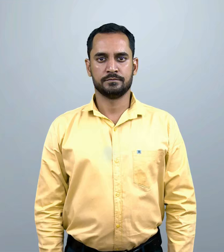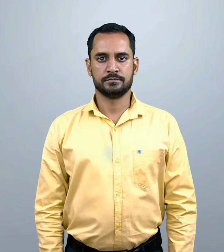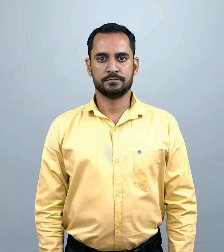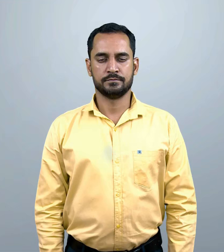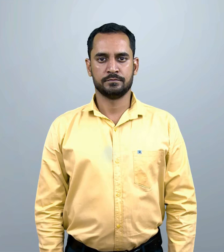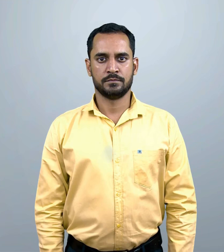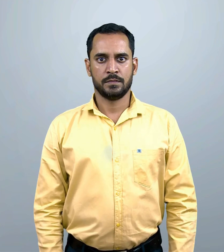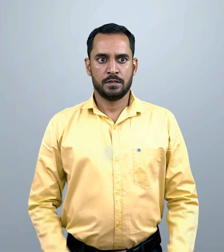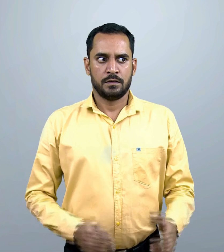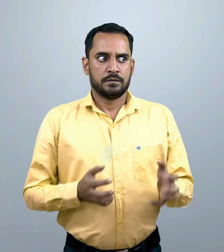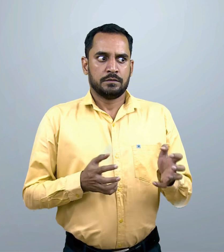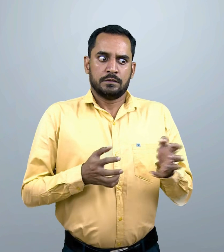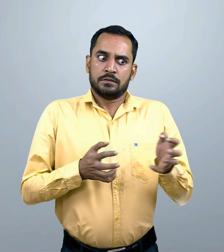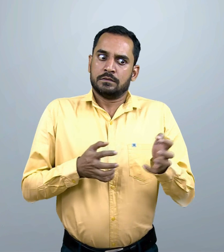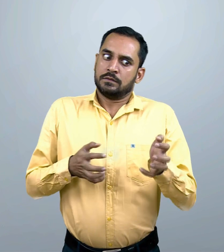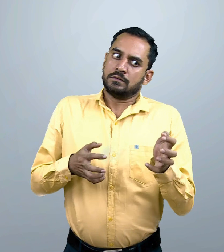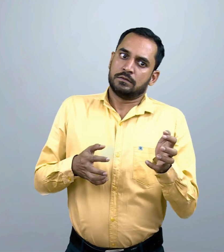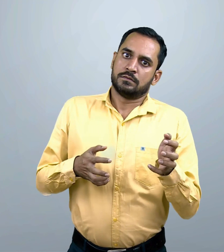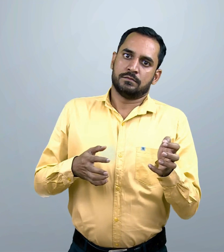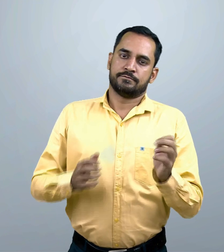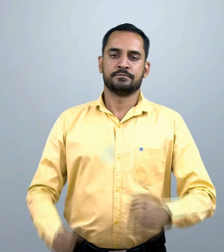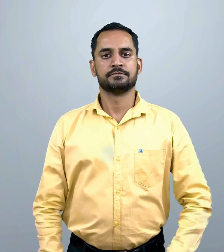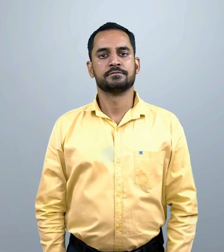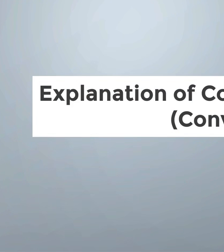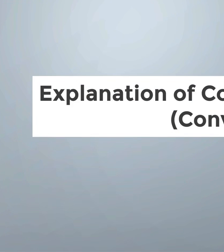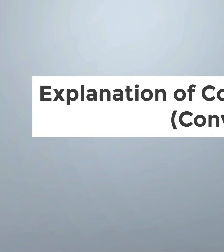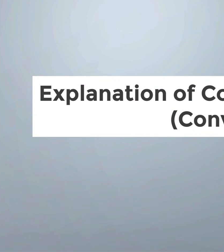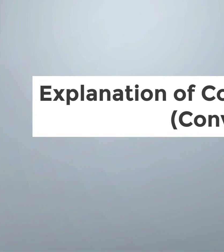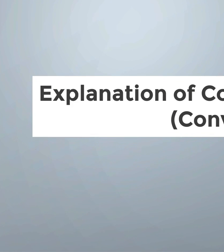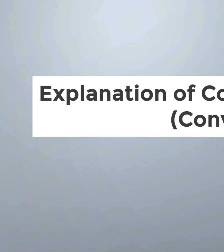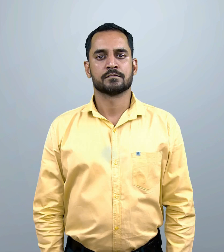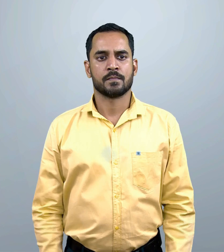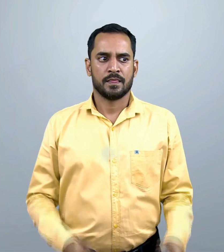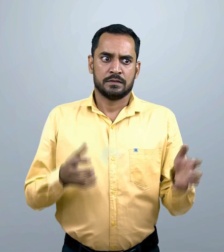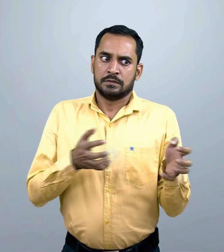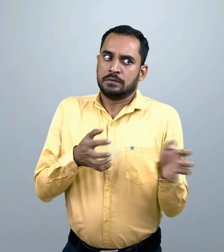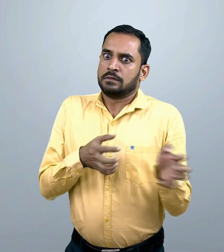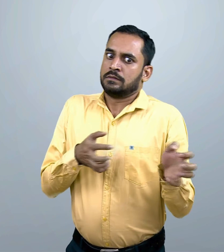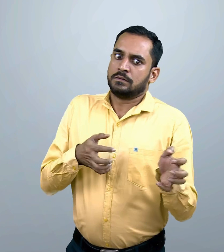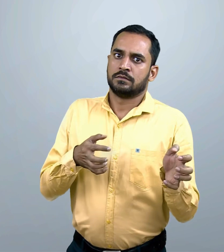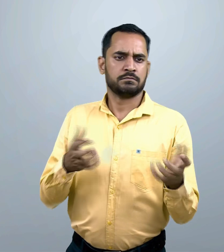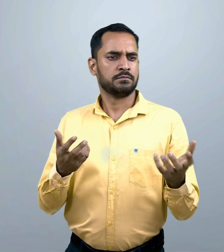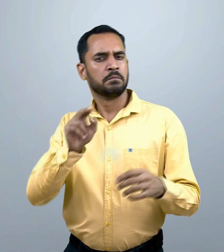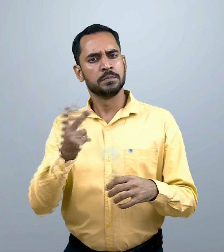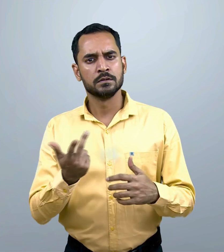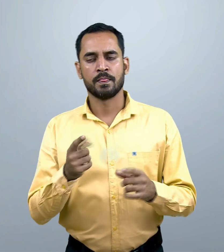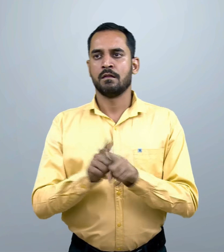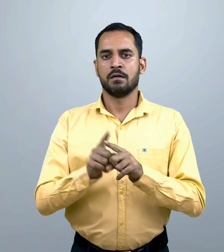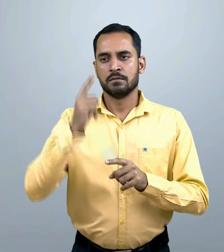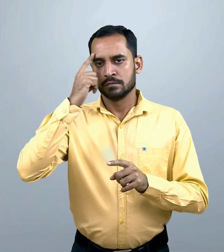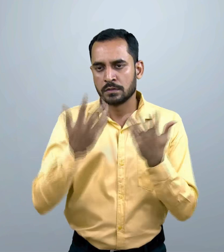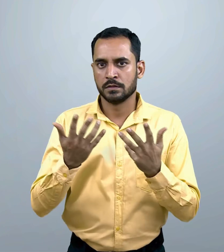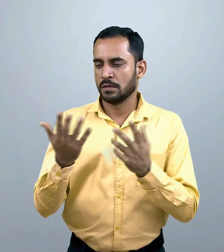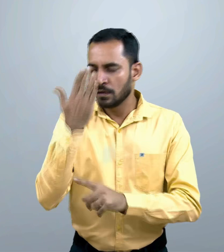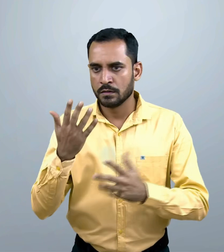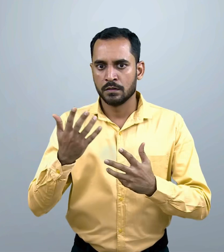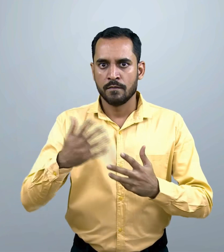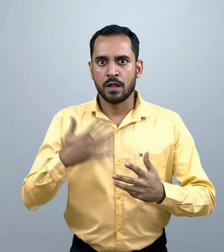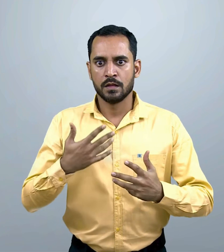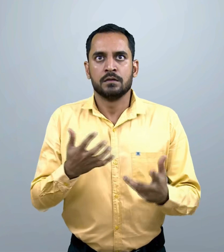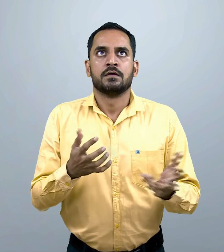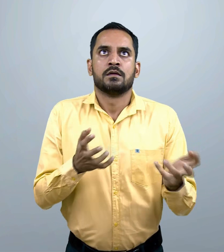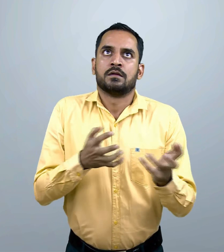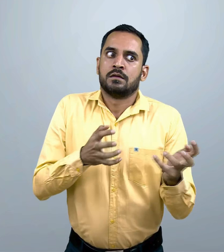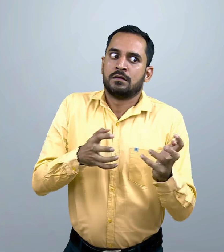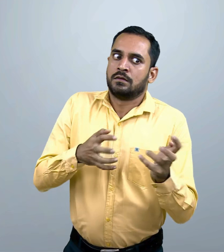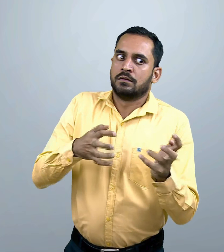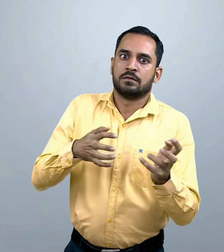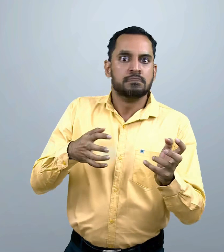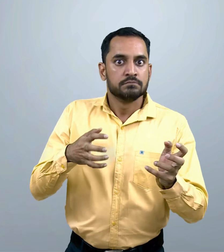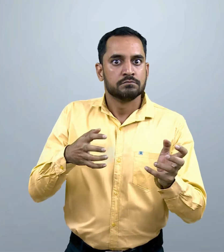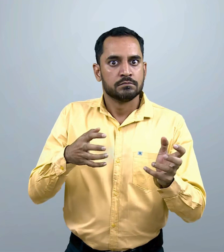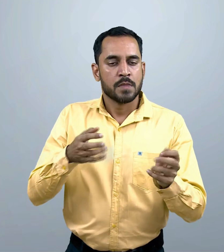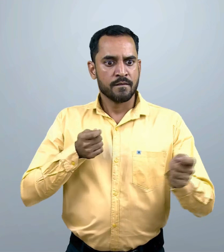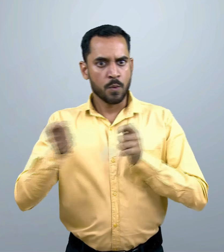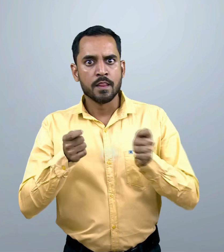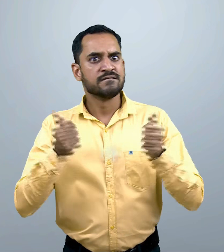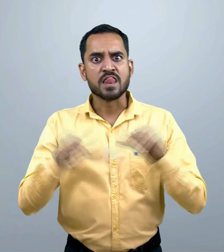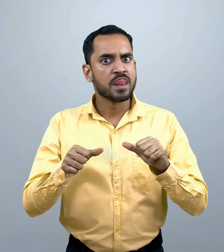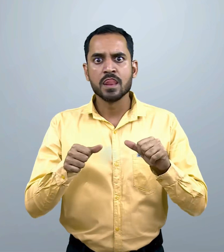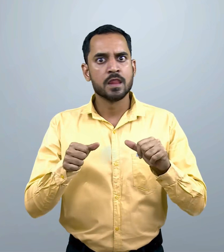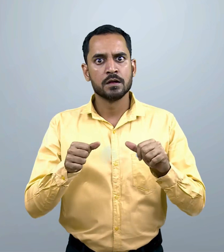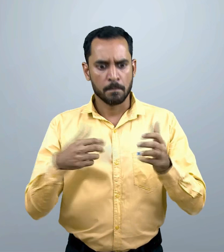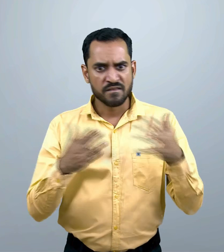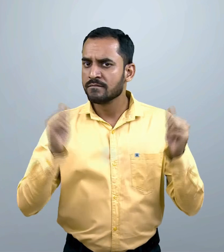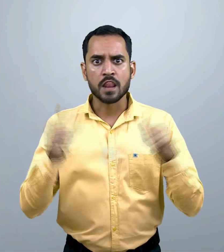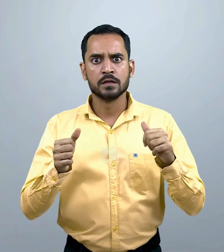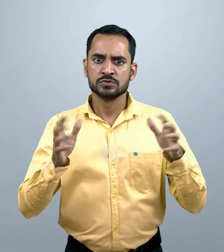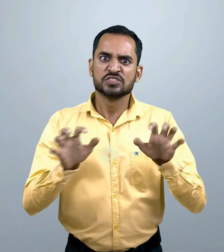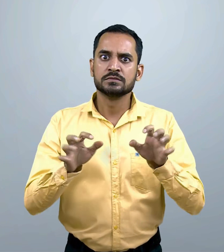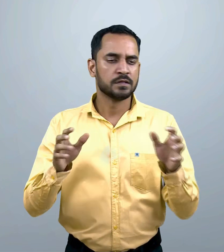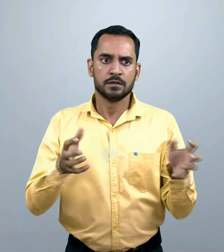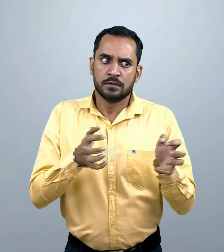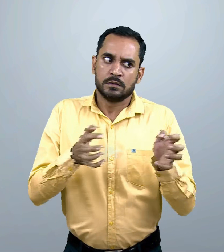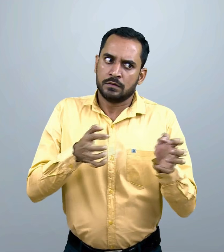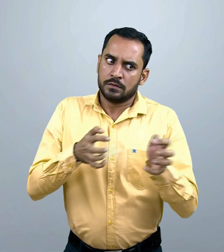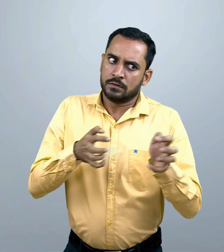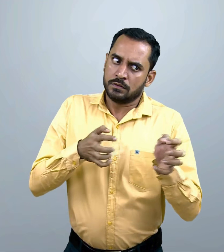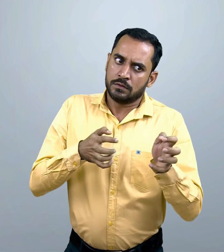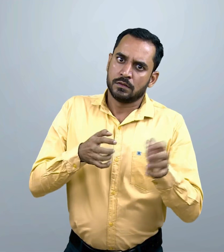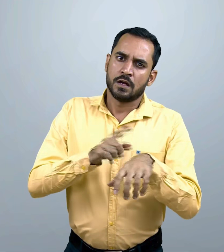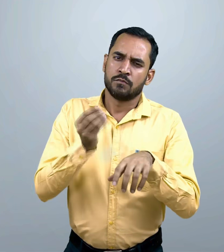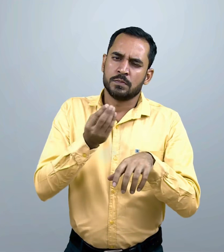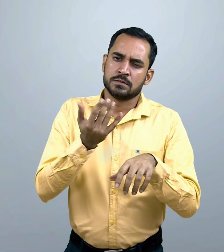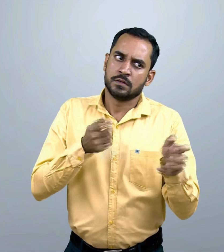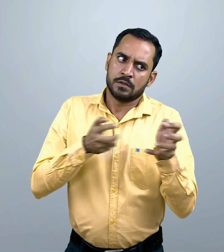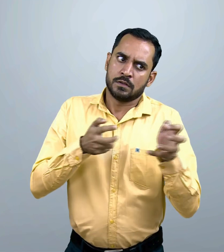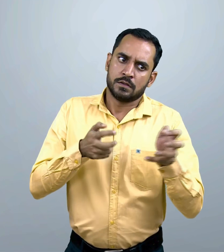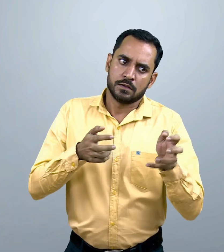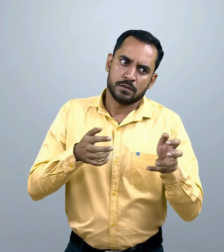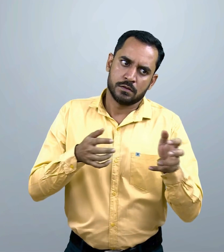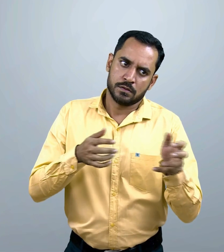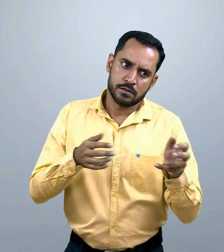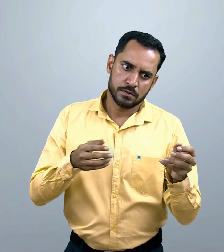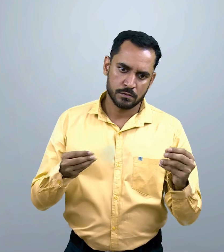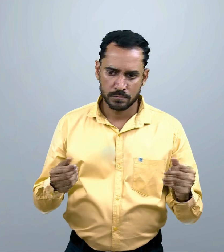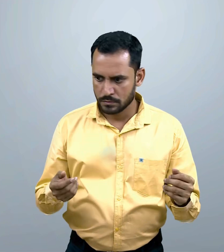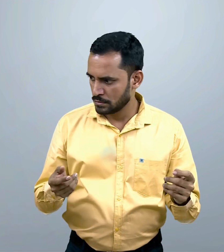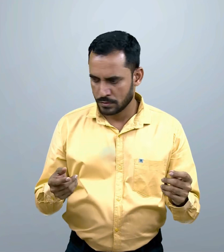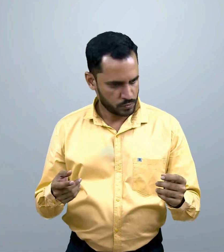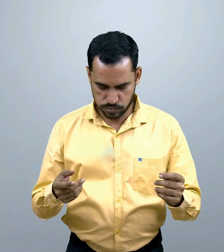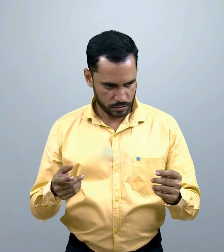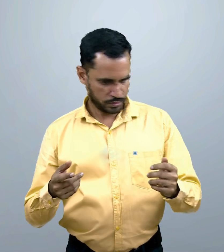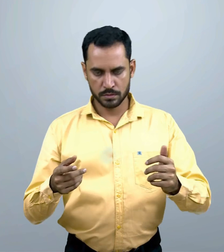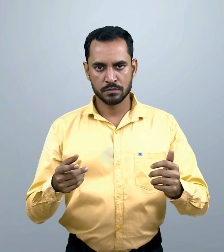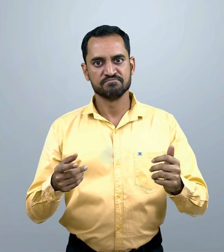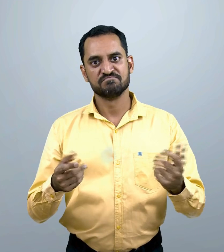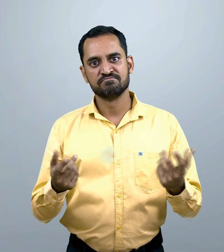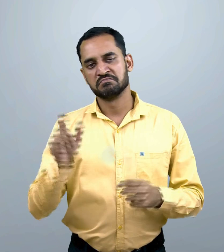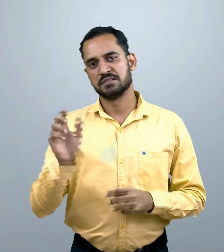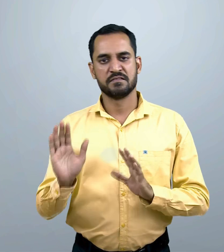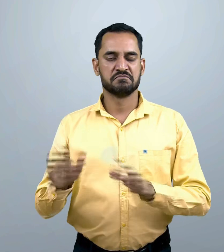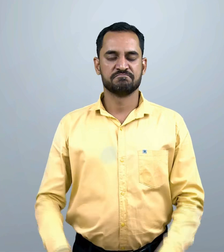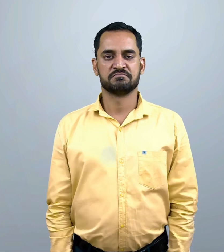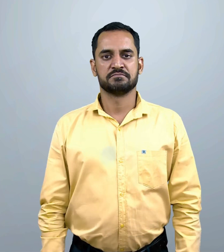Convulsive movement (Convulsion)